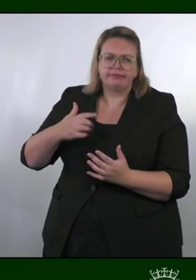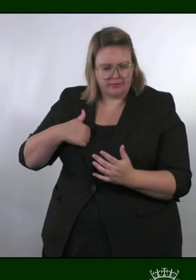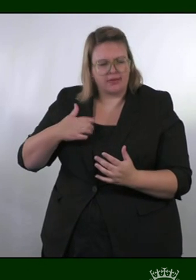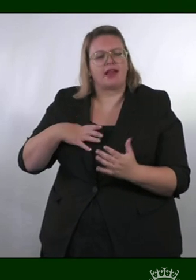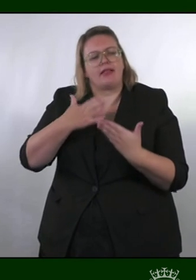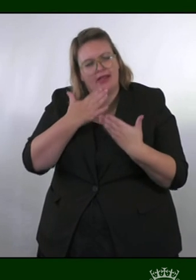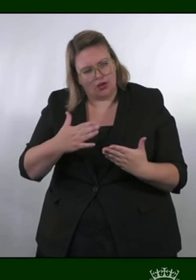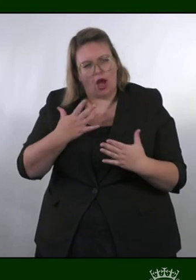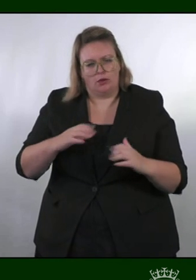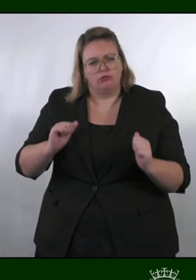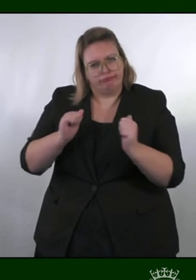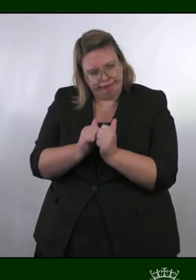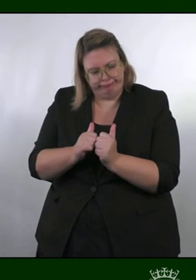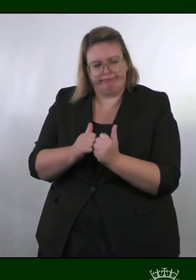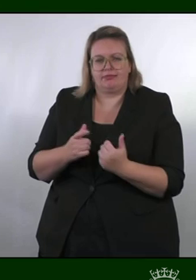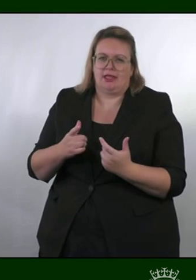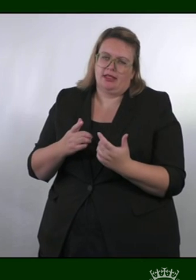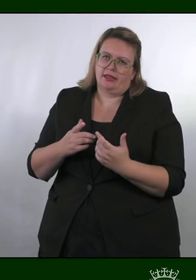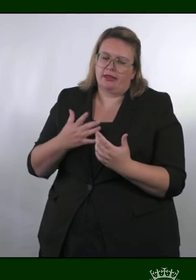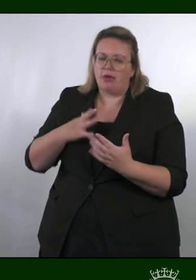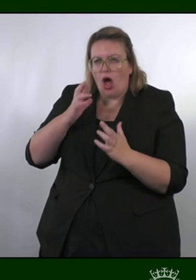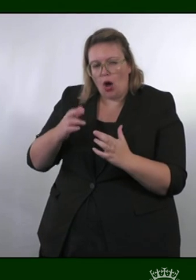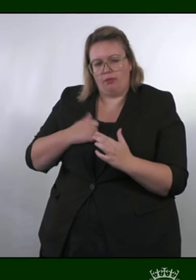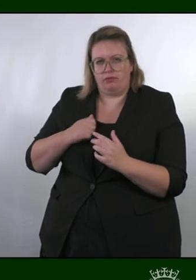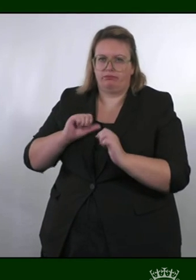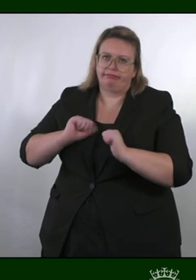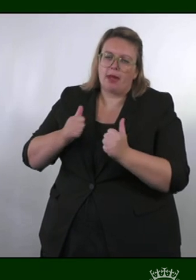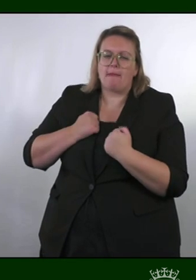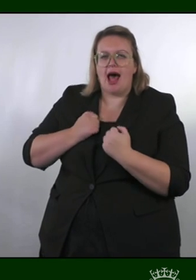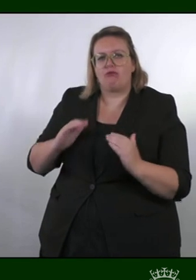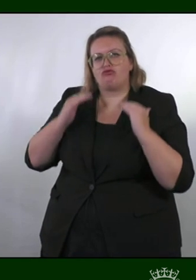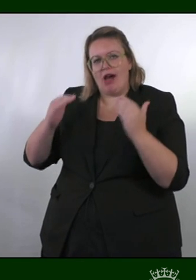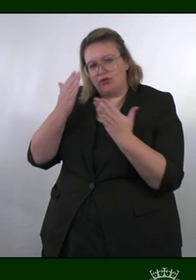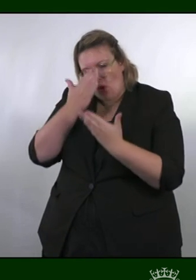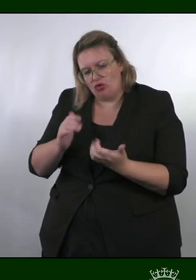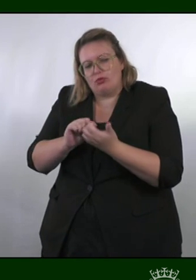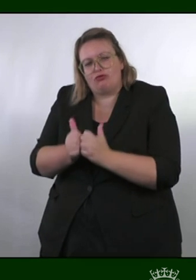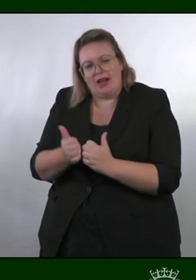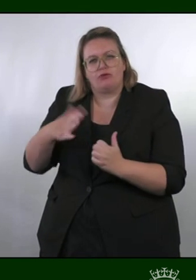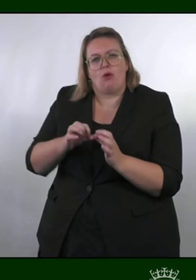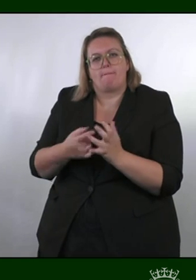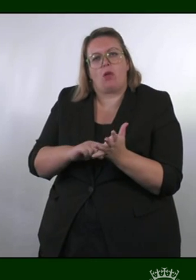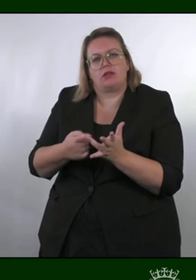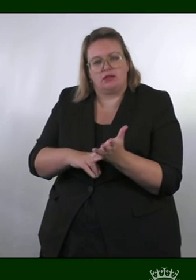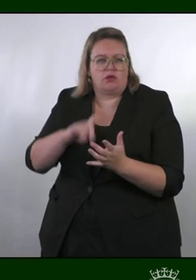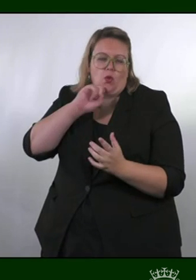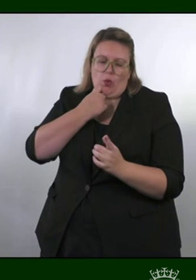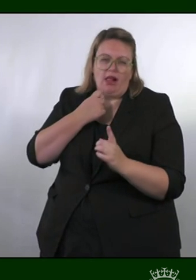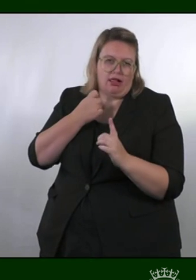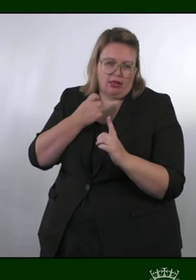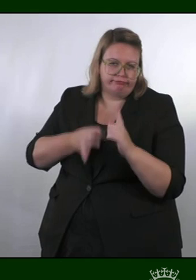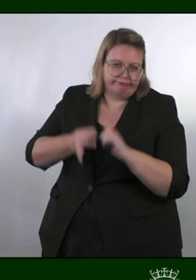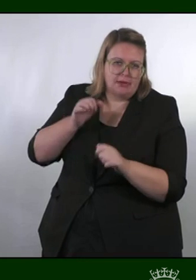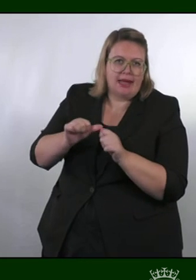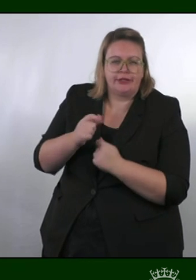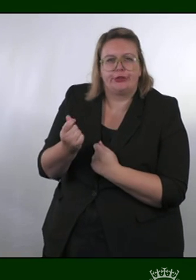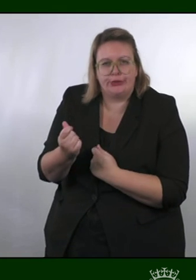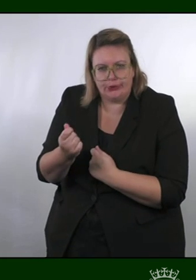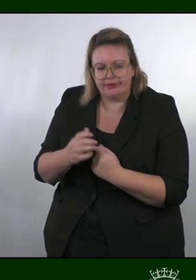Friend the Member for Bolton South East . My constituents are reeling from the 9% contraction of the economy since March this year.